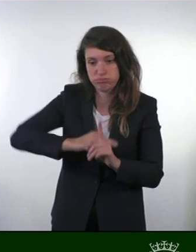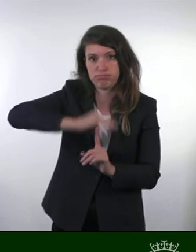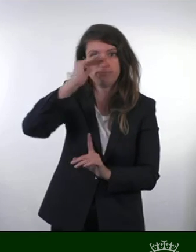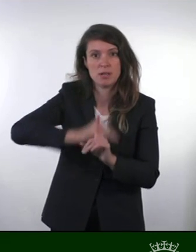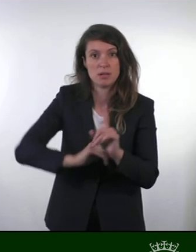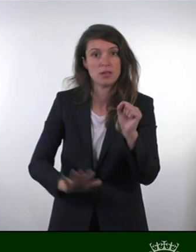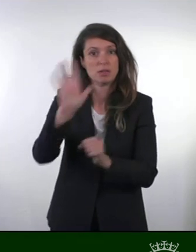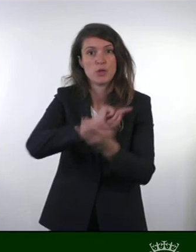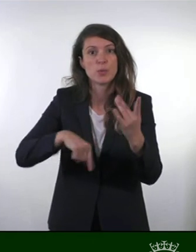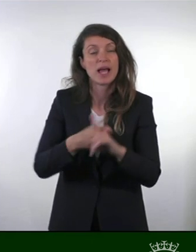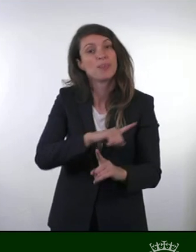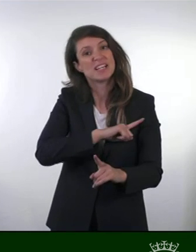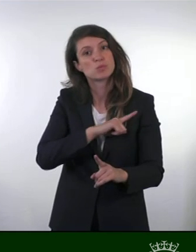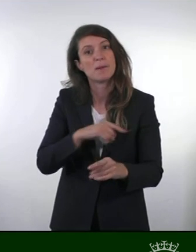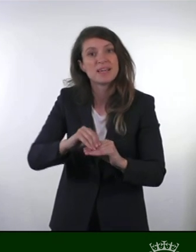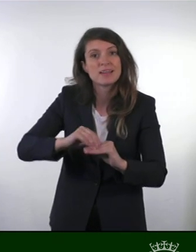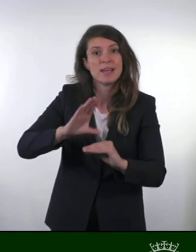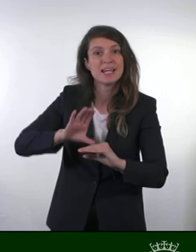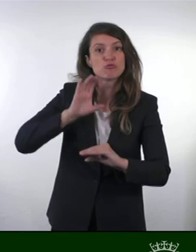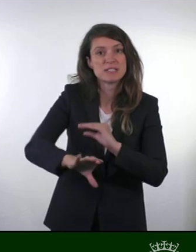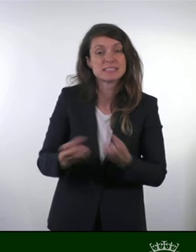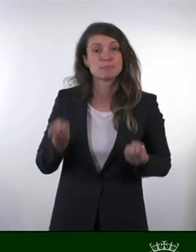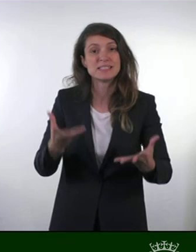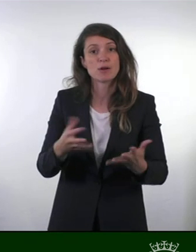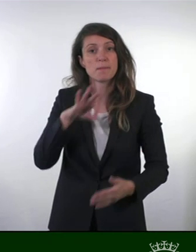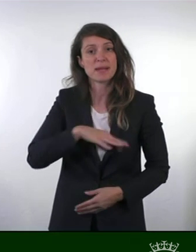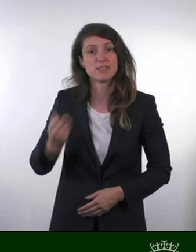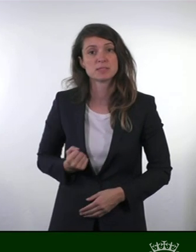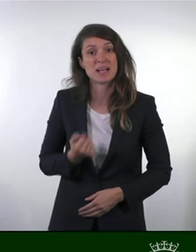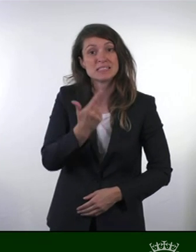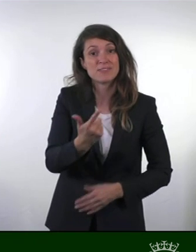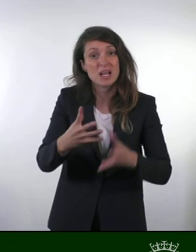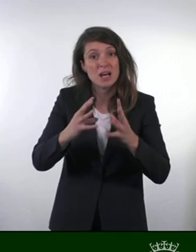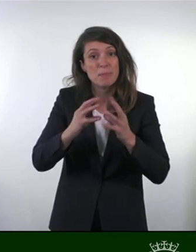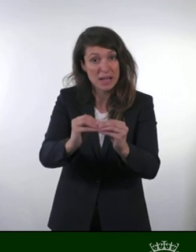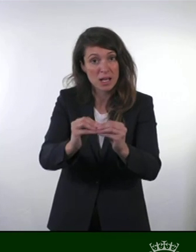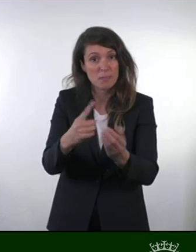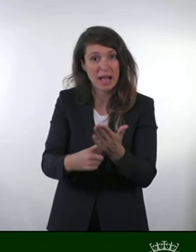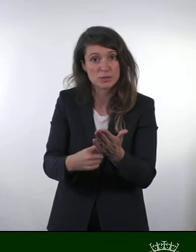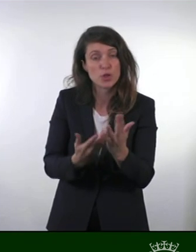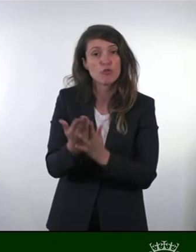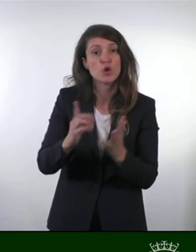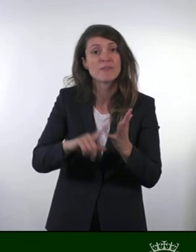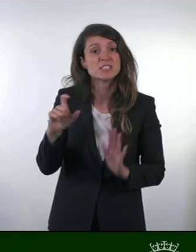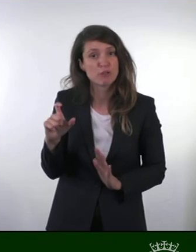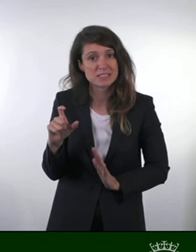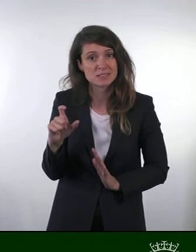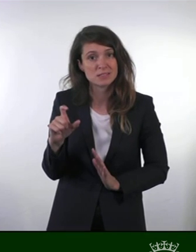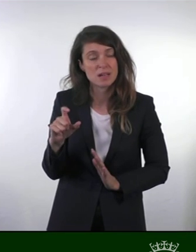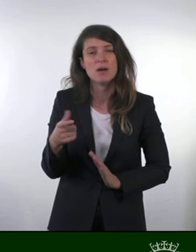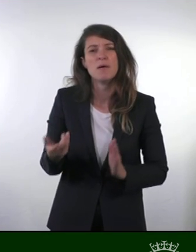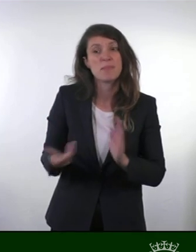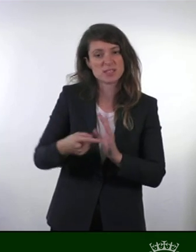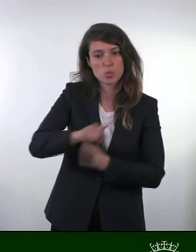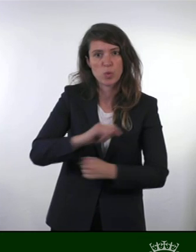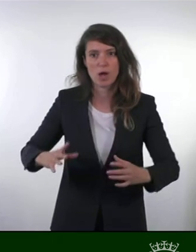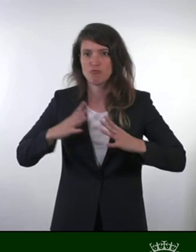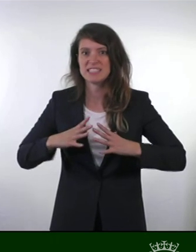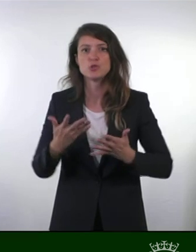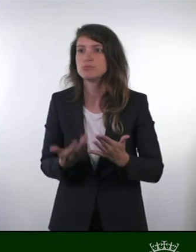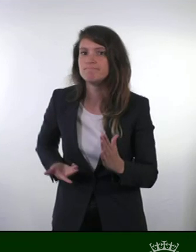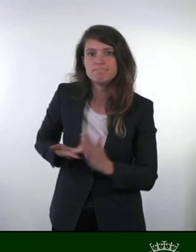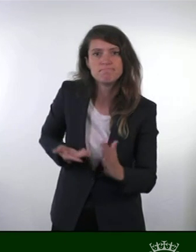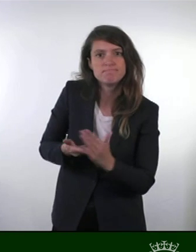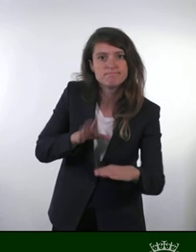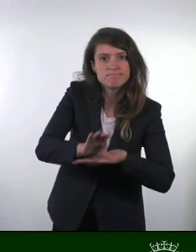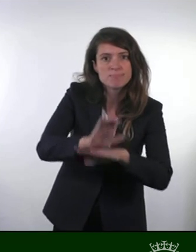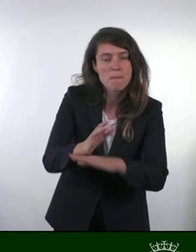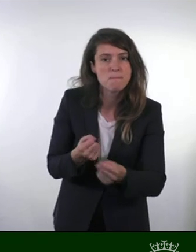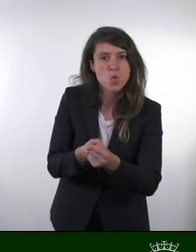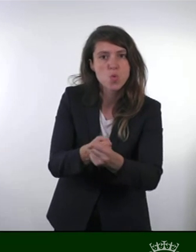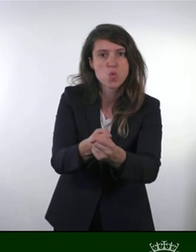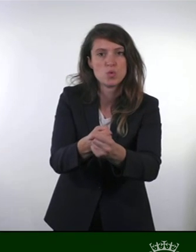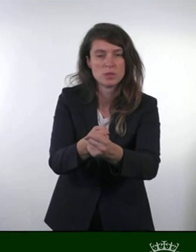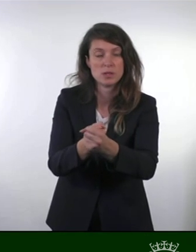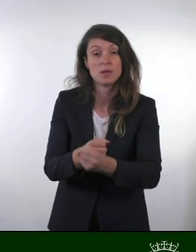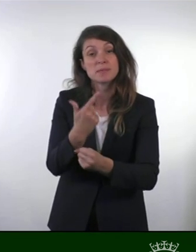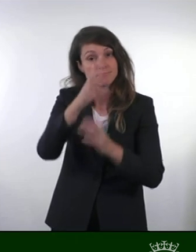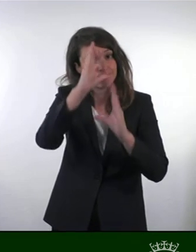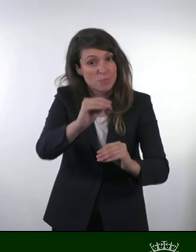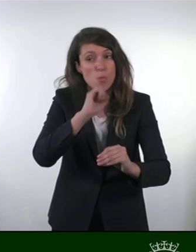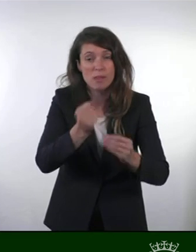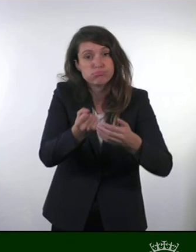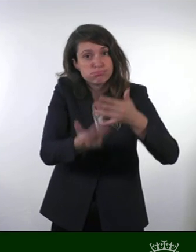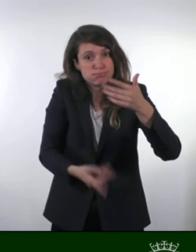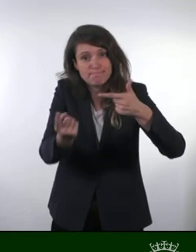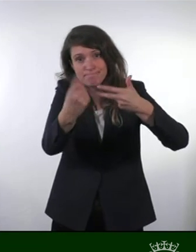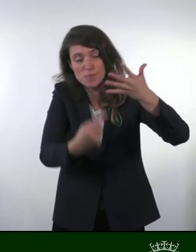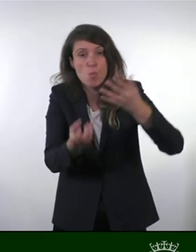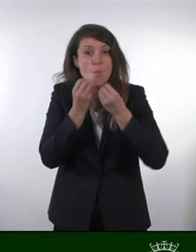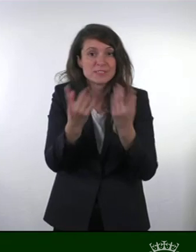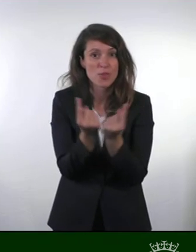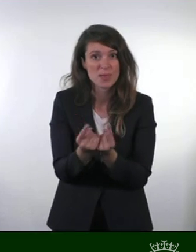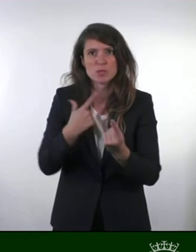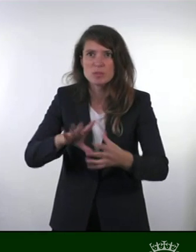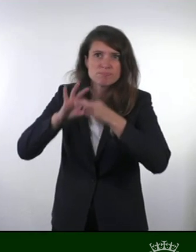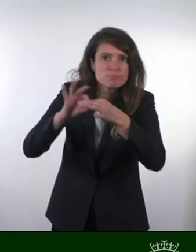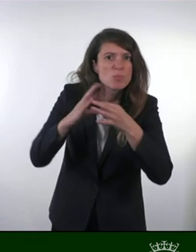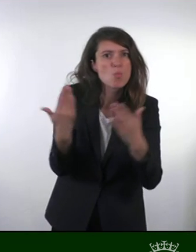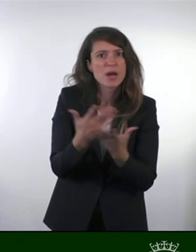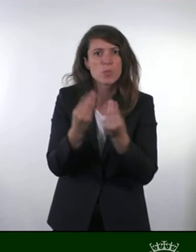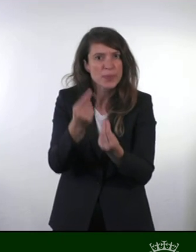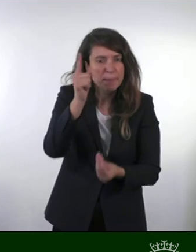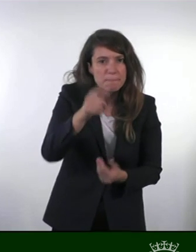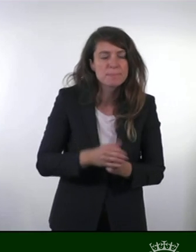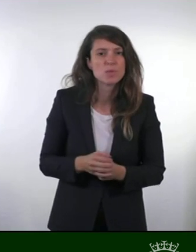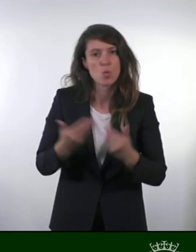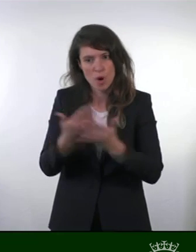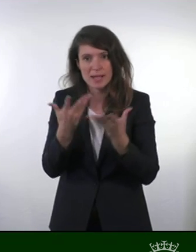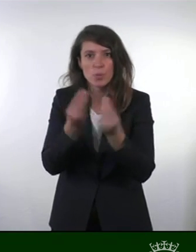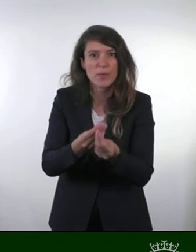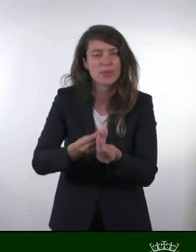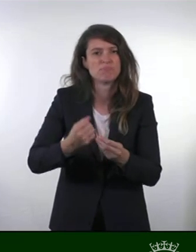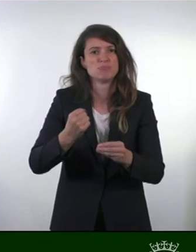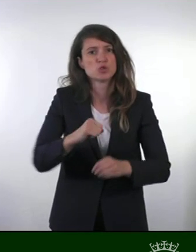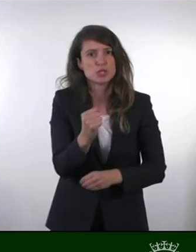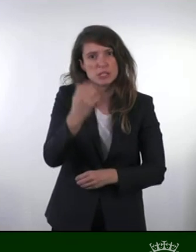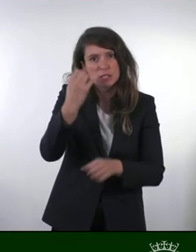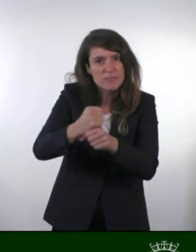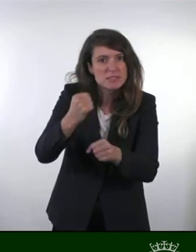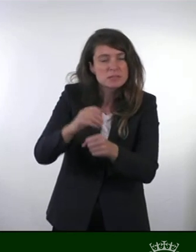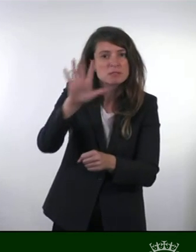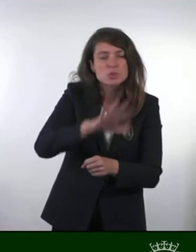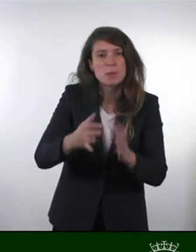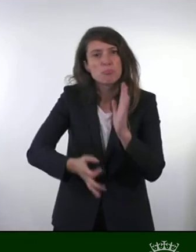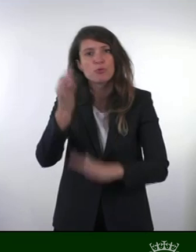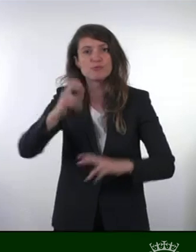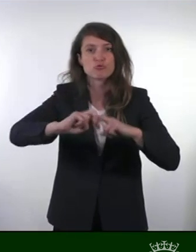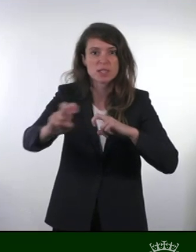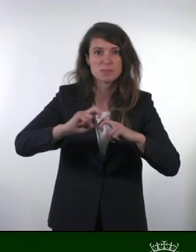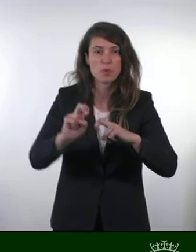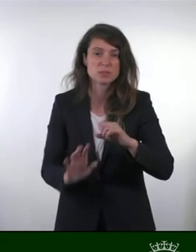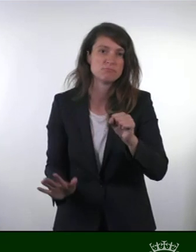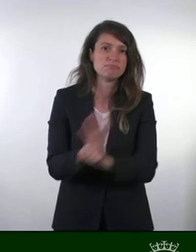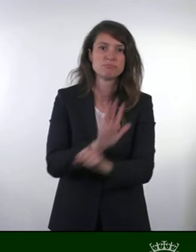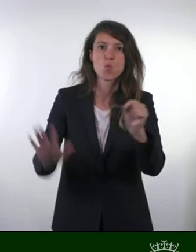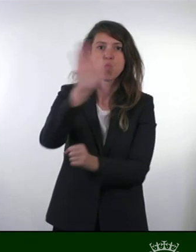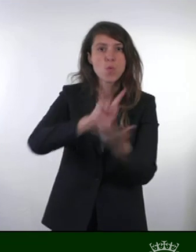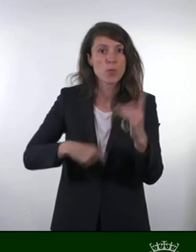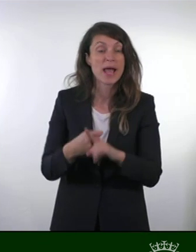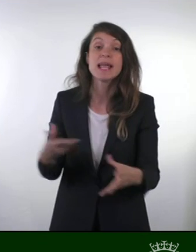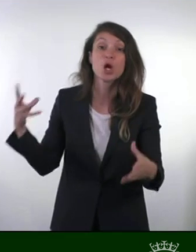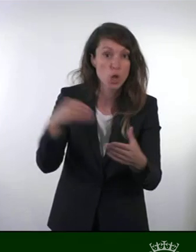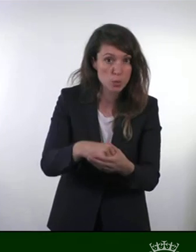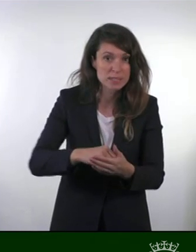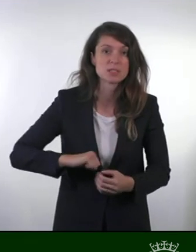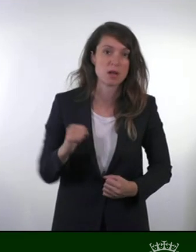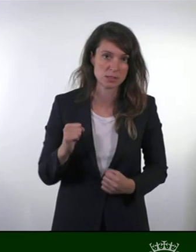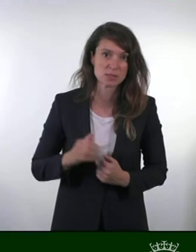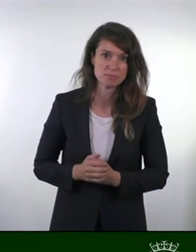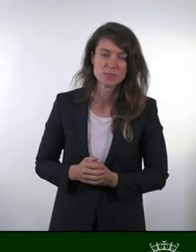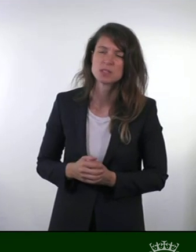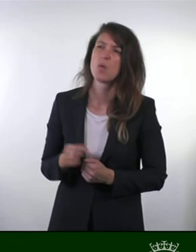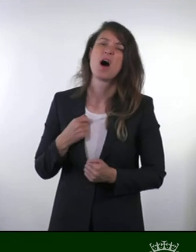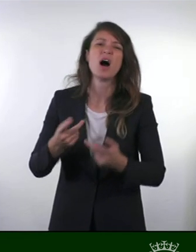That is why we have actually increased spending on benefits by £7 billion with universal credit, and we stand ready to do more, but I can tell him that there will be plenty of wonderful things that we want to do, working with him and with the Scottish Administration, to improve transport and other infrastructure across the whole of the United Kingdom, including Scotland.